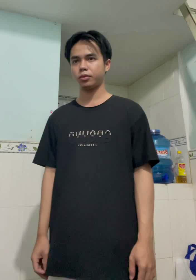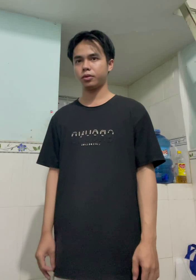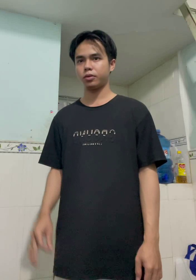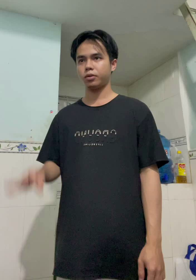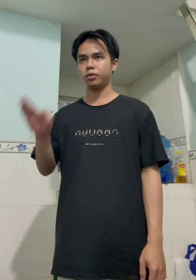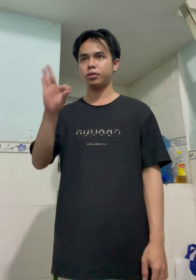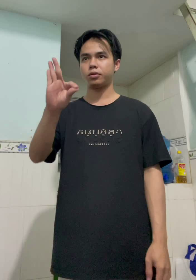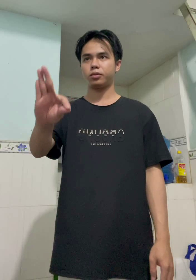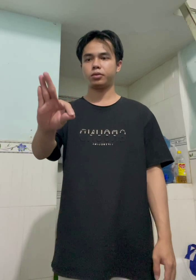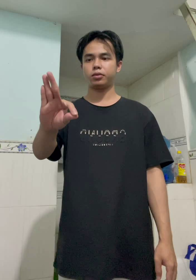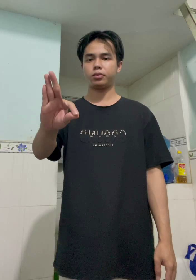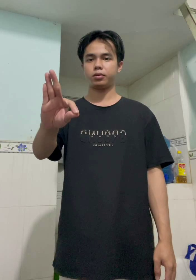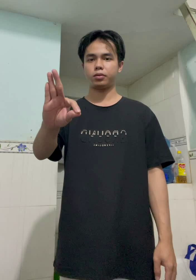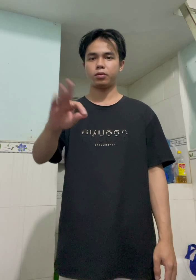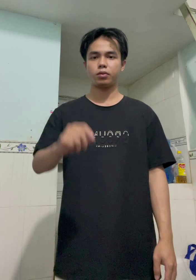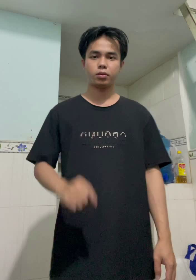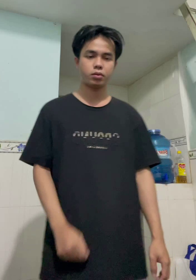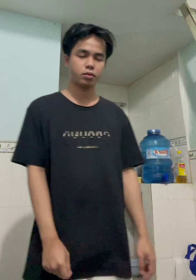t